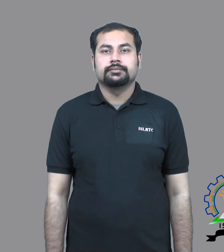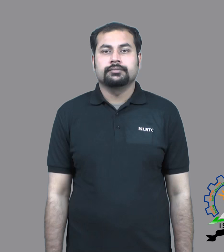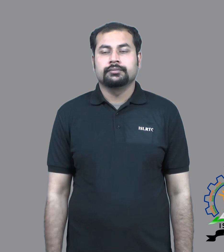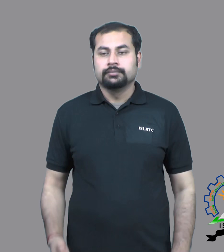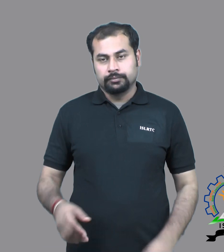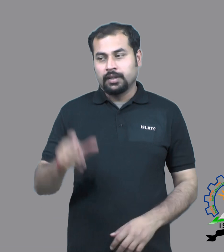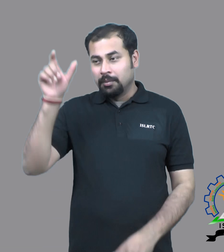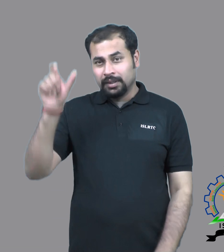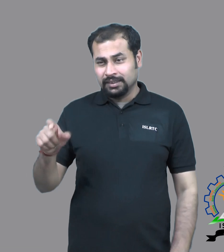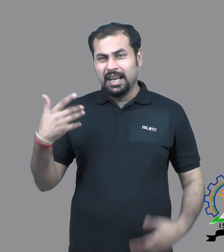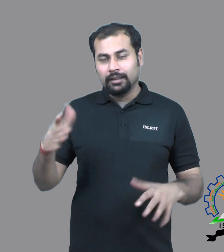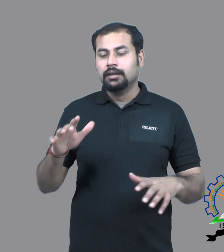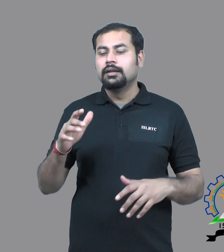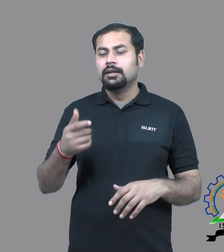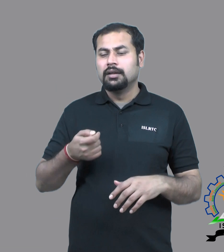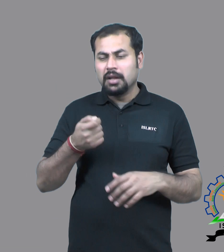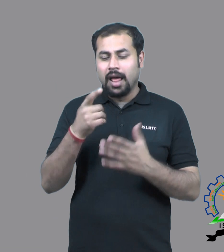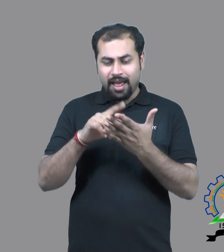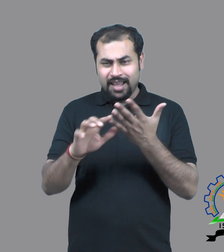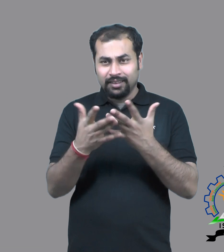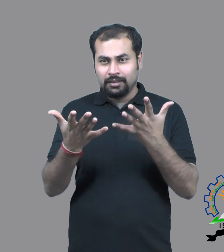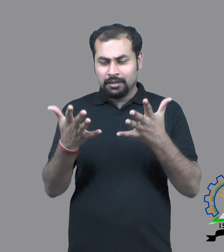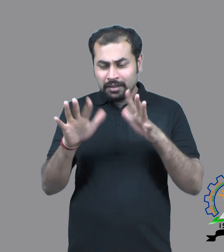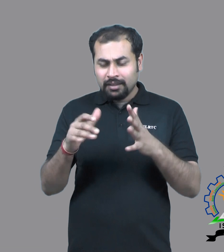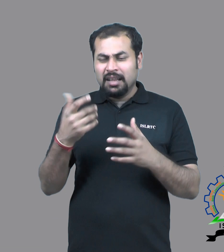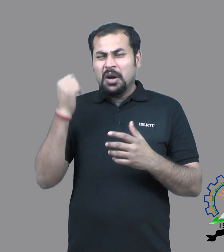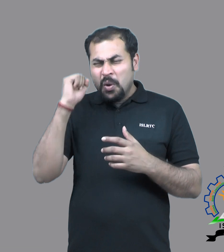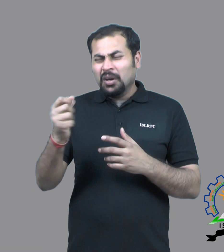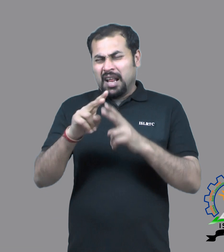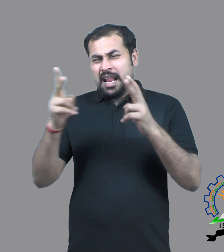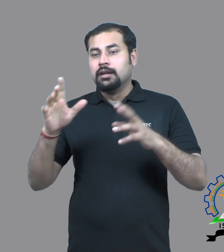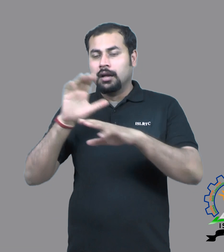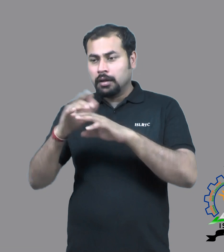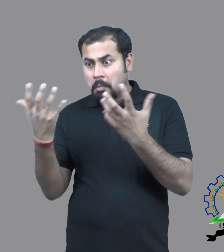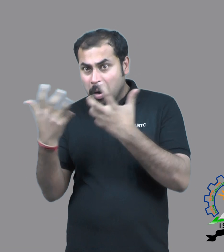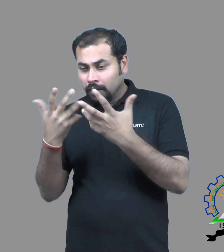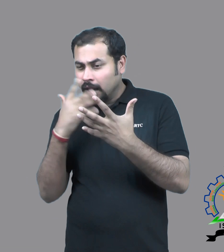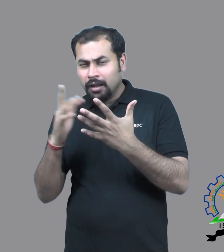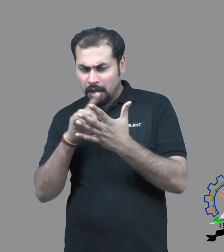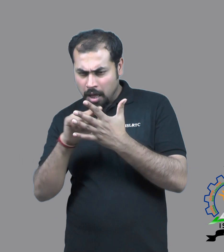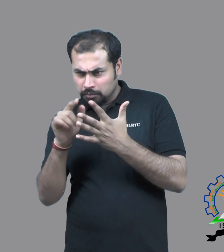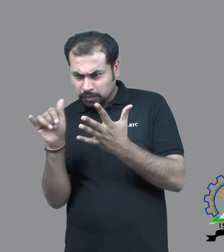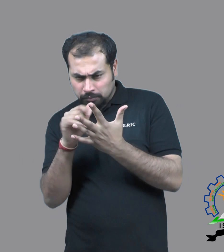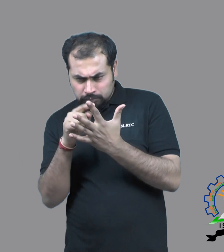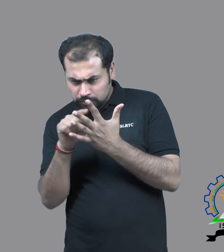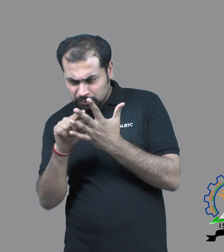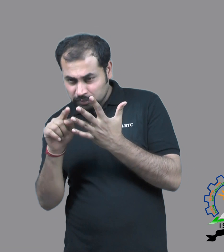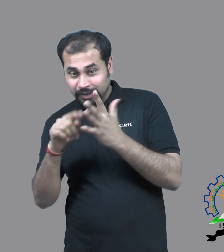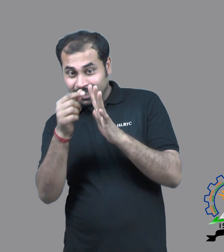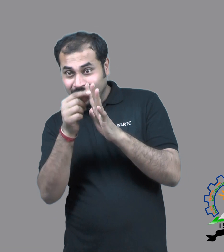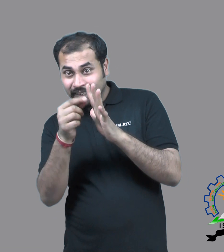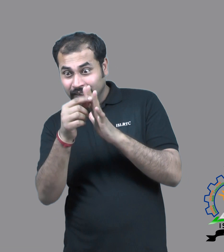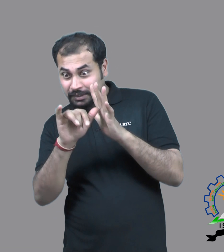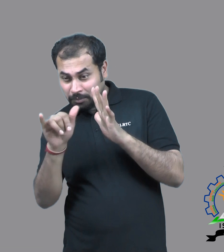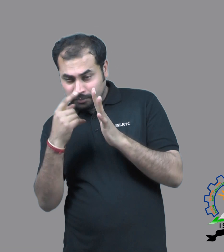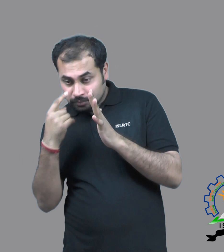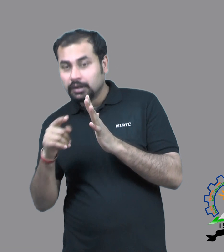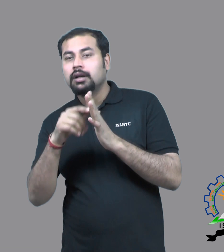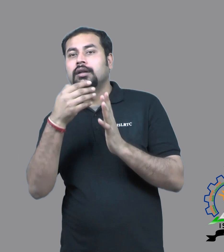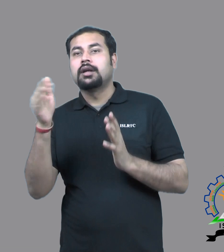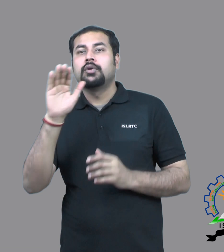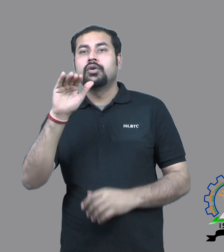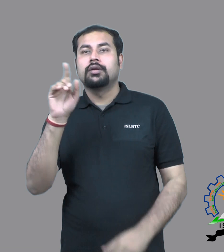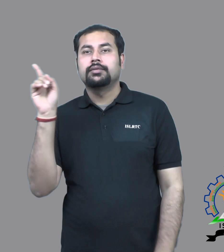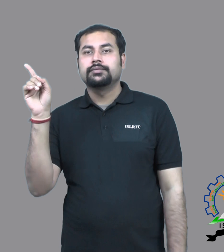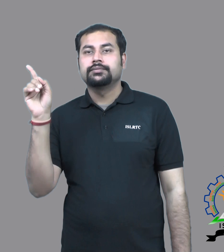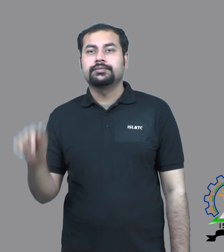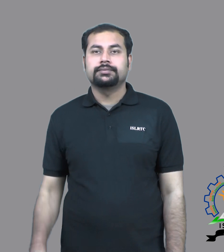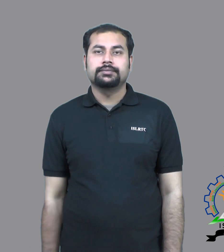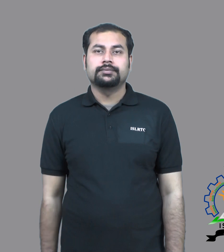Fingerprints